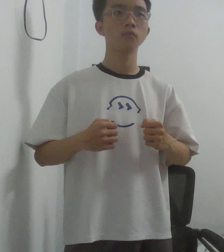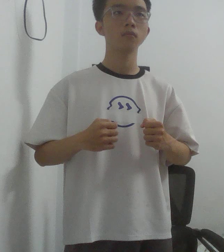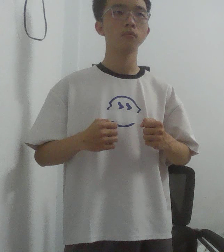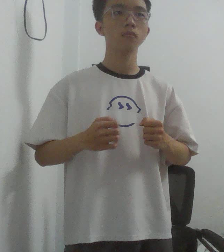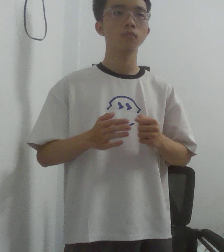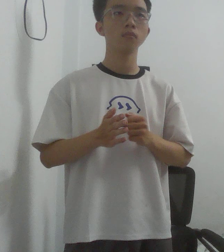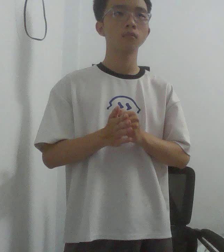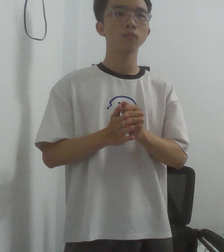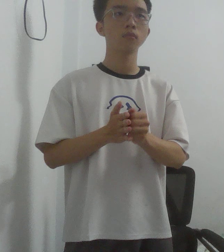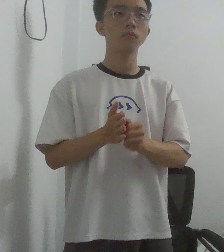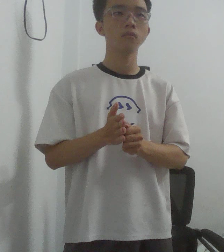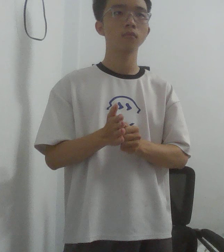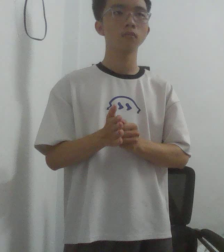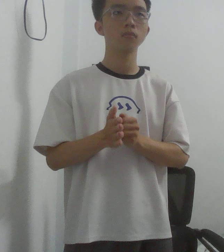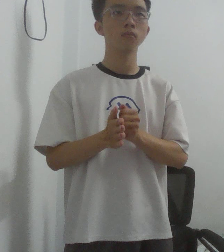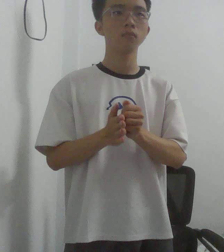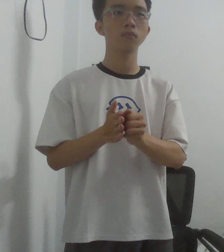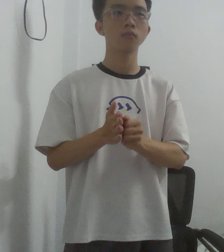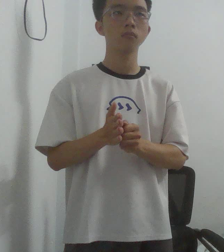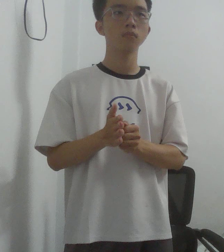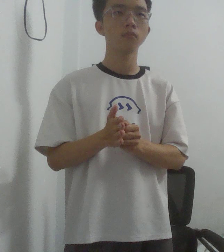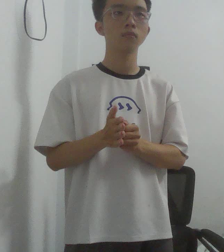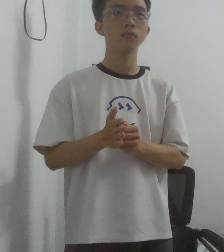thang